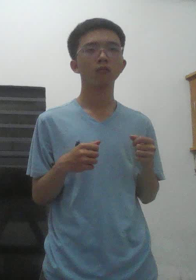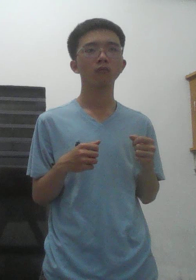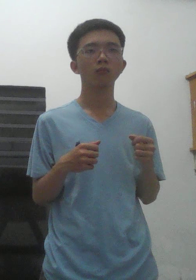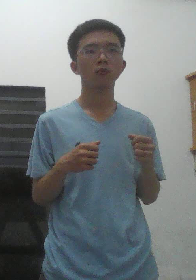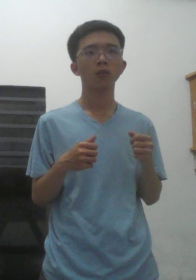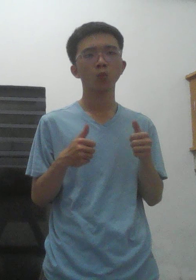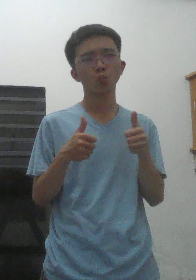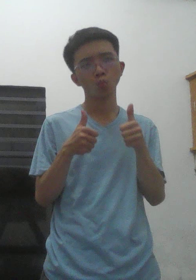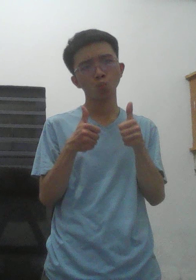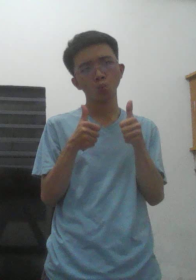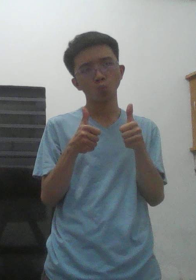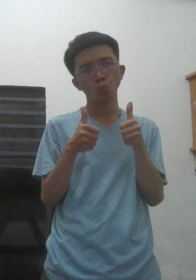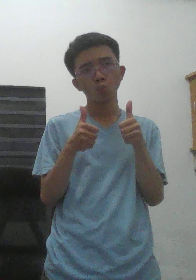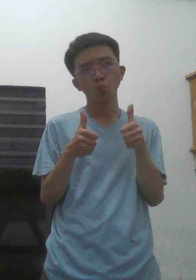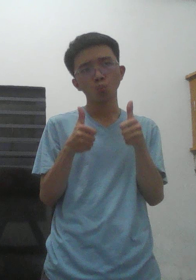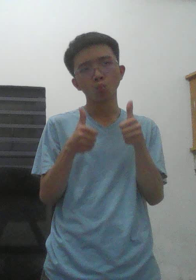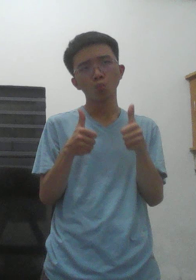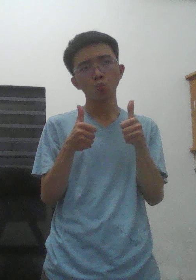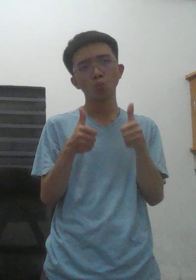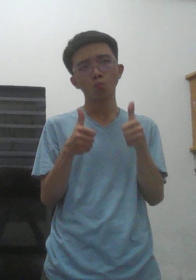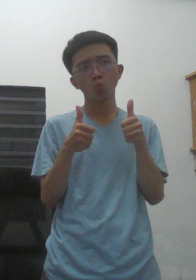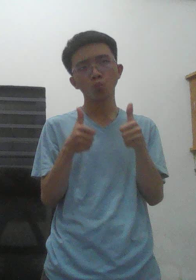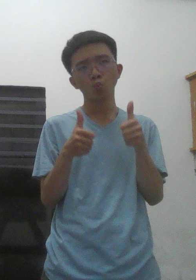rat tot